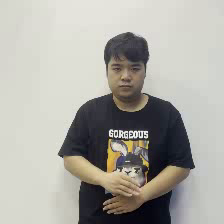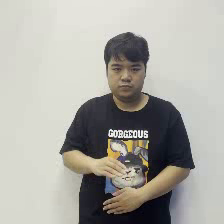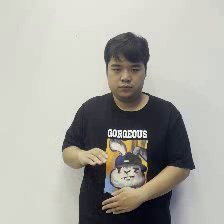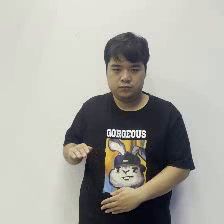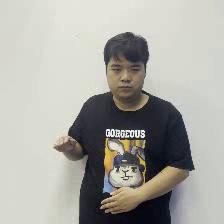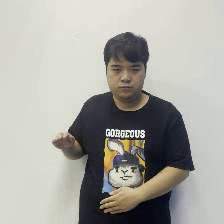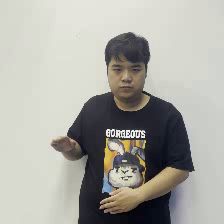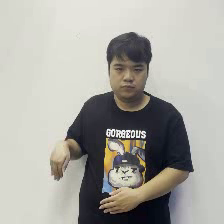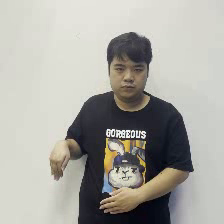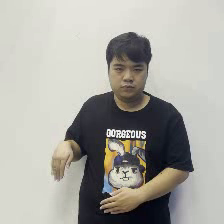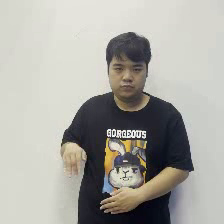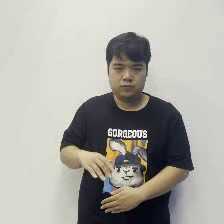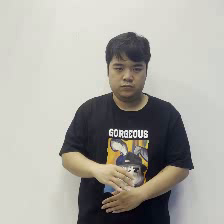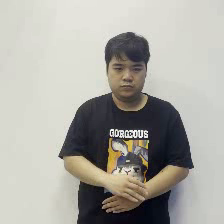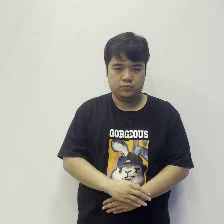Phía sau